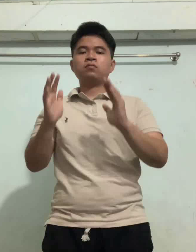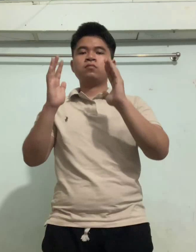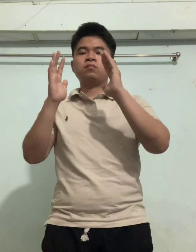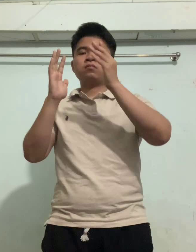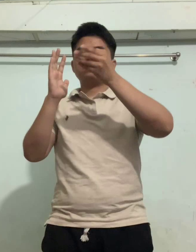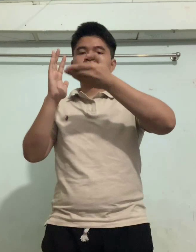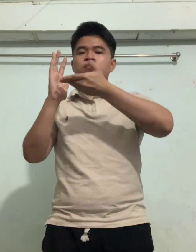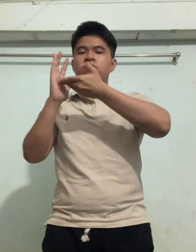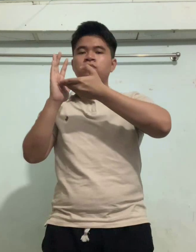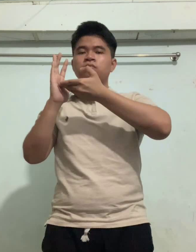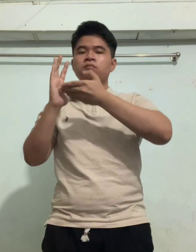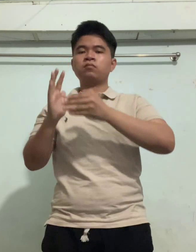gioi thieu